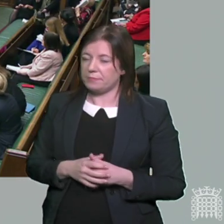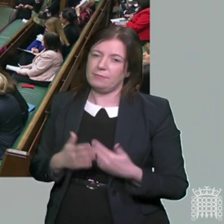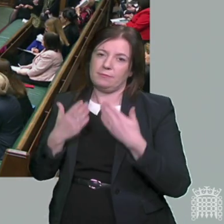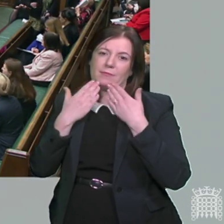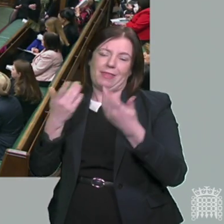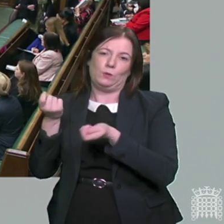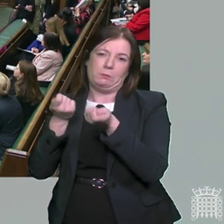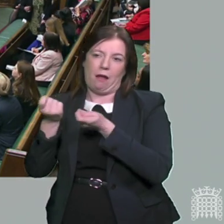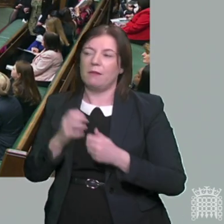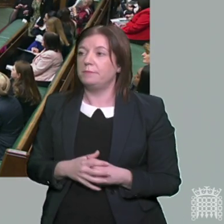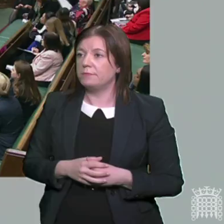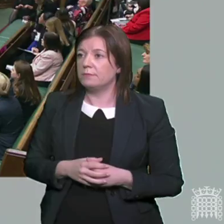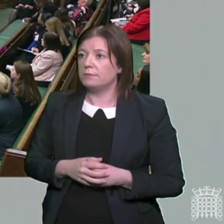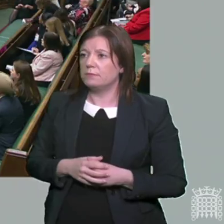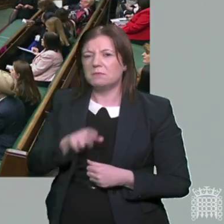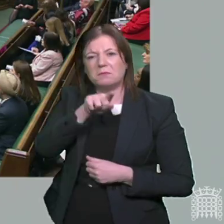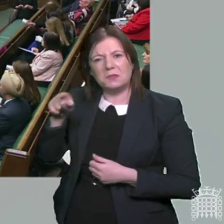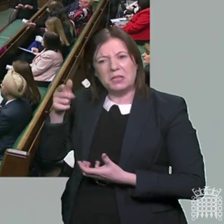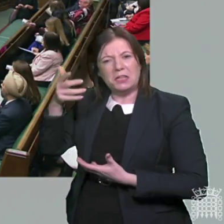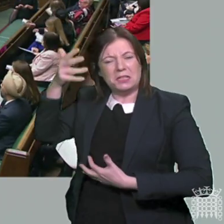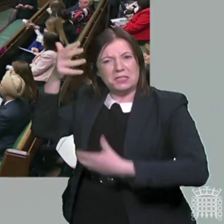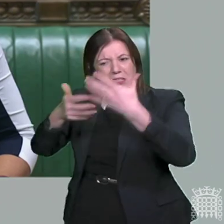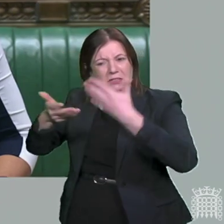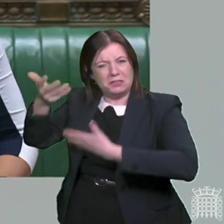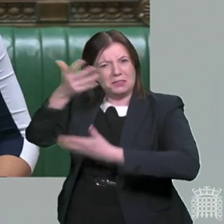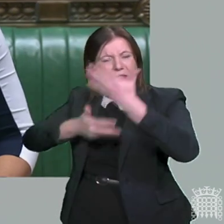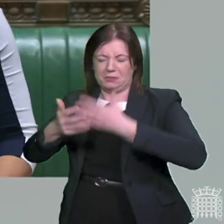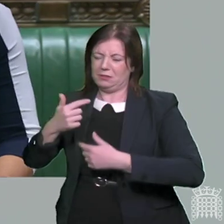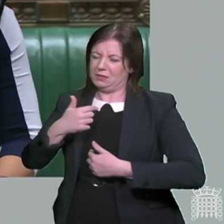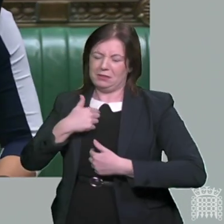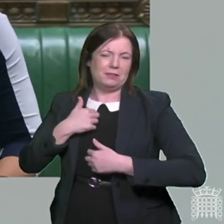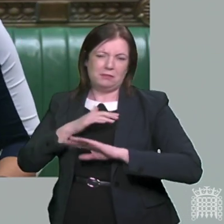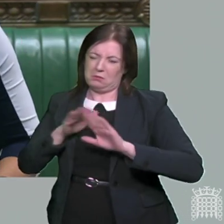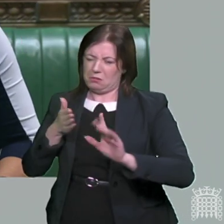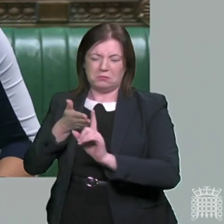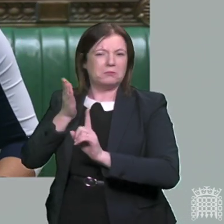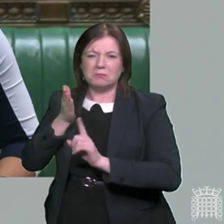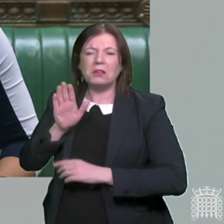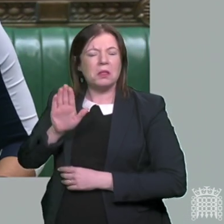I do not recognise any of the honourable Gentleman’s statistics.